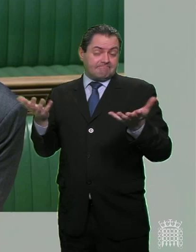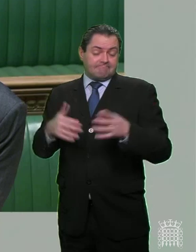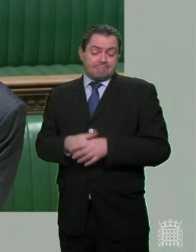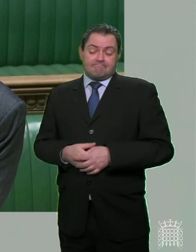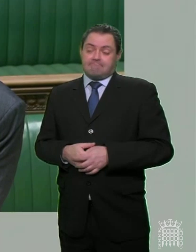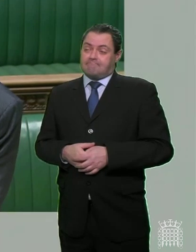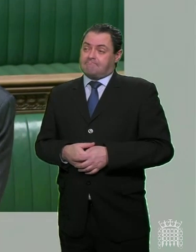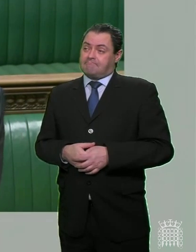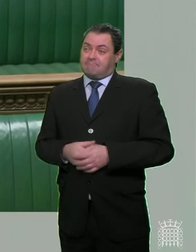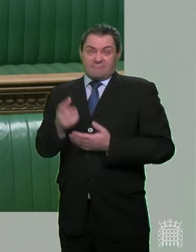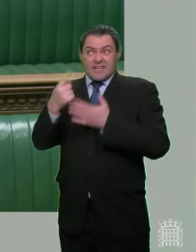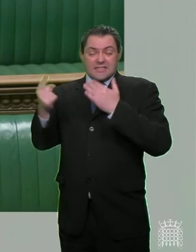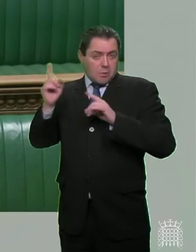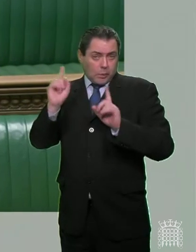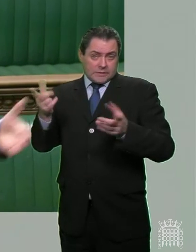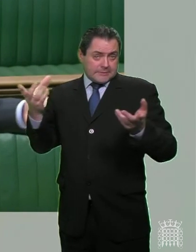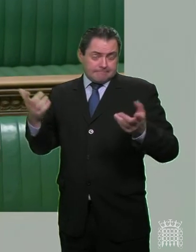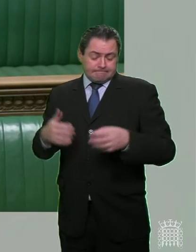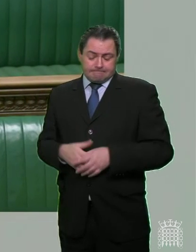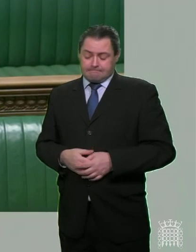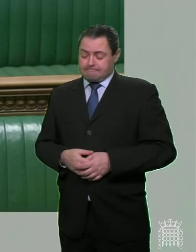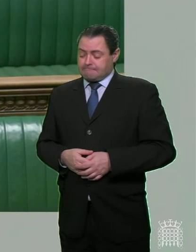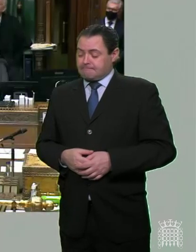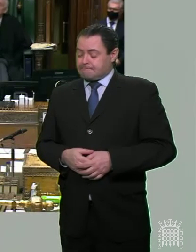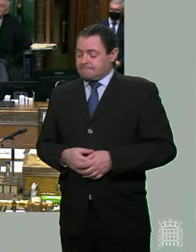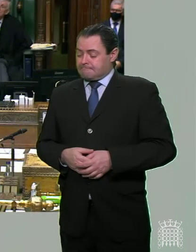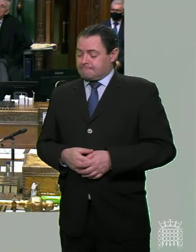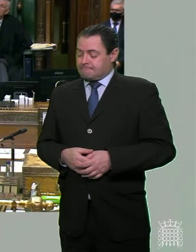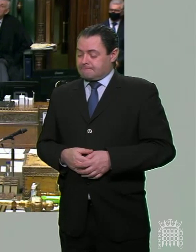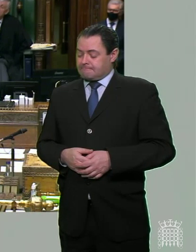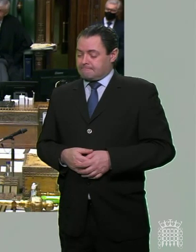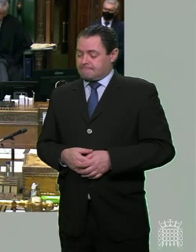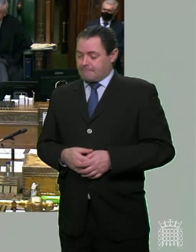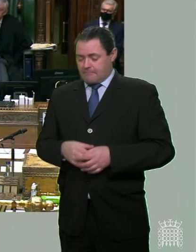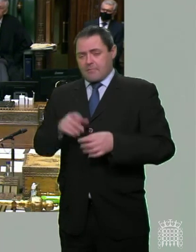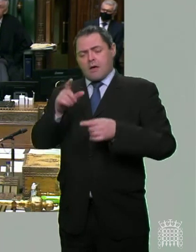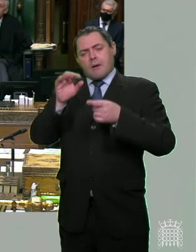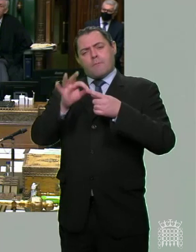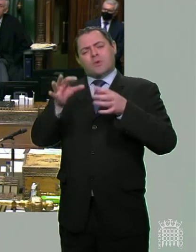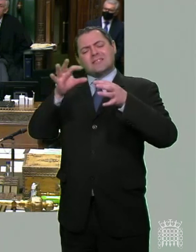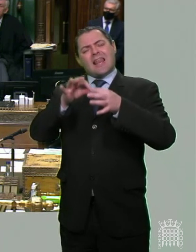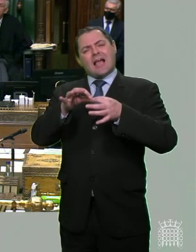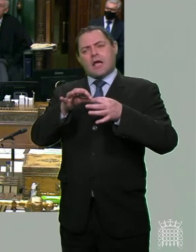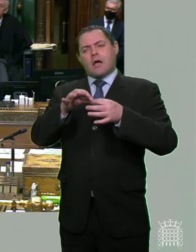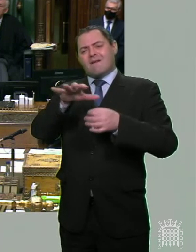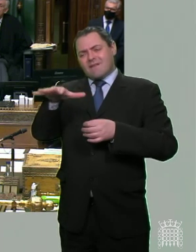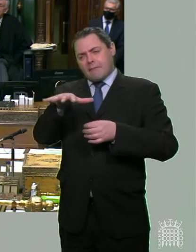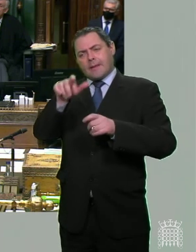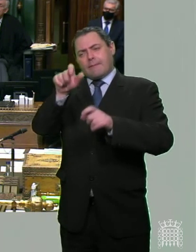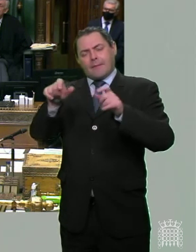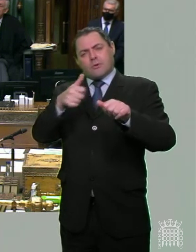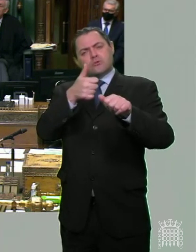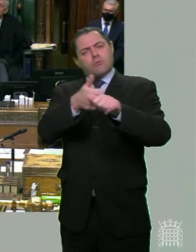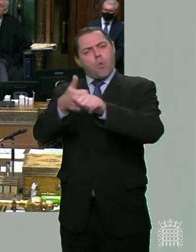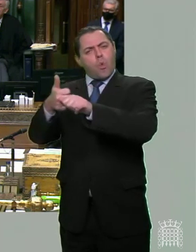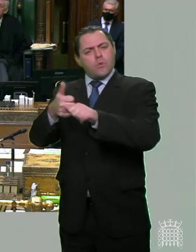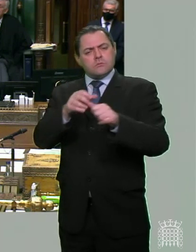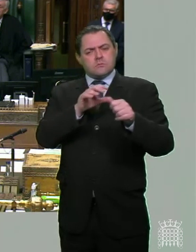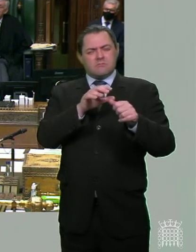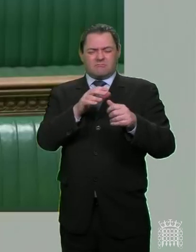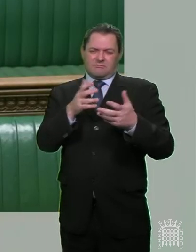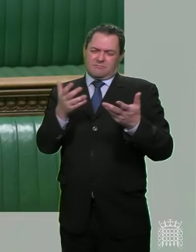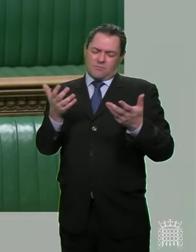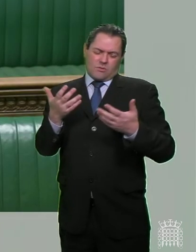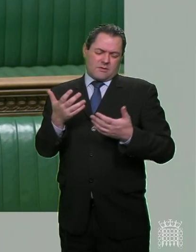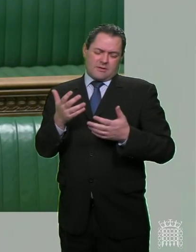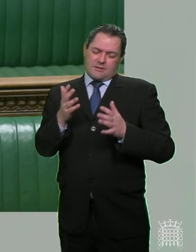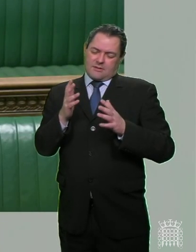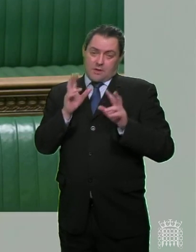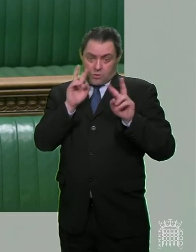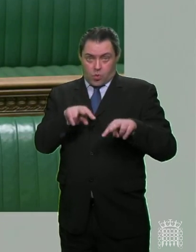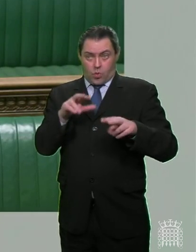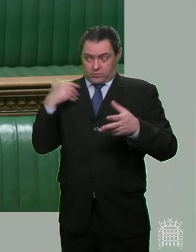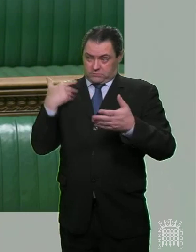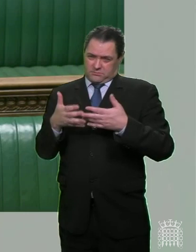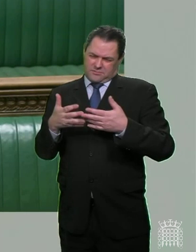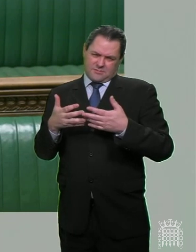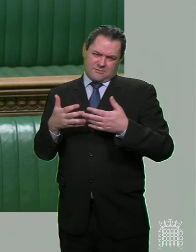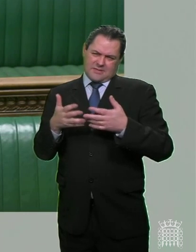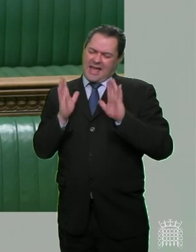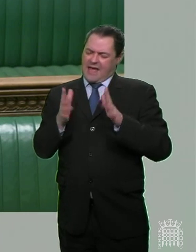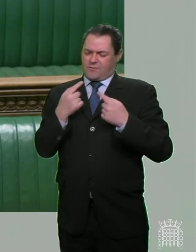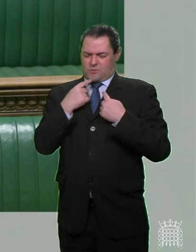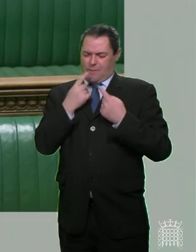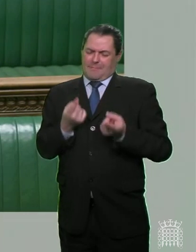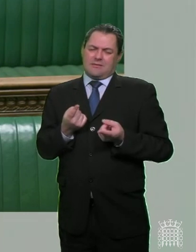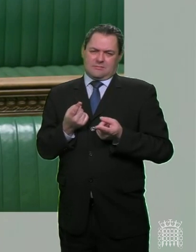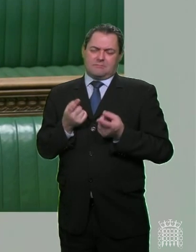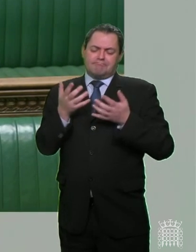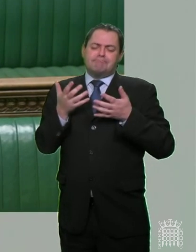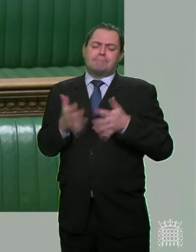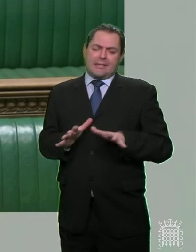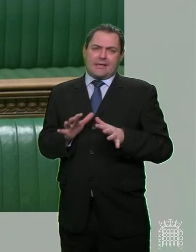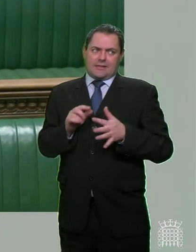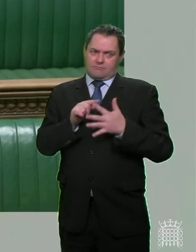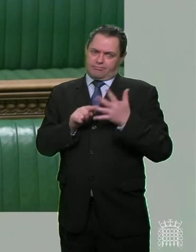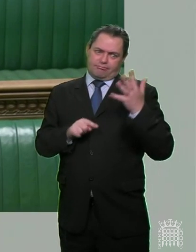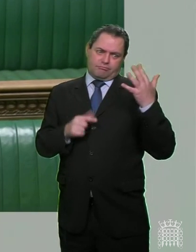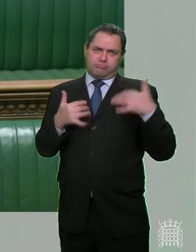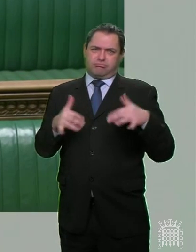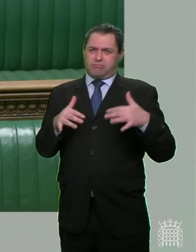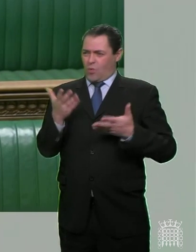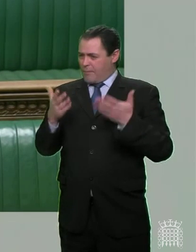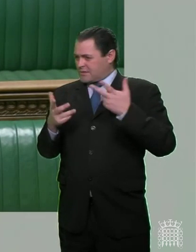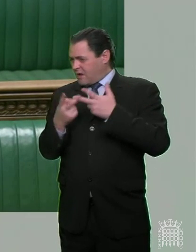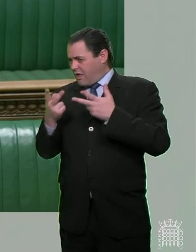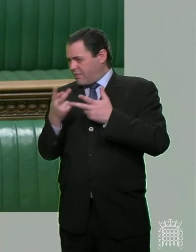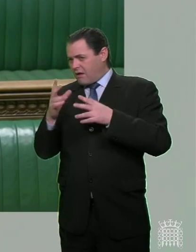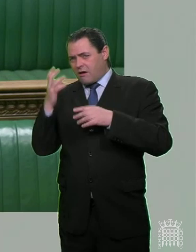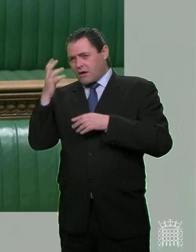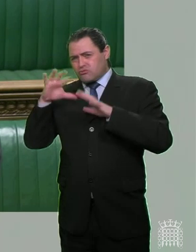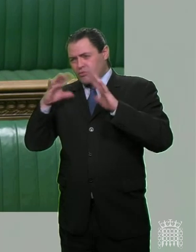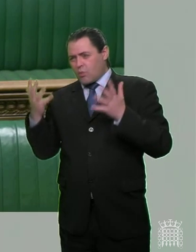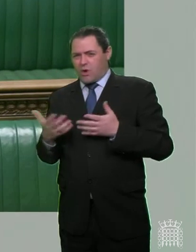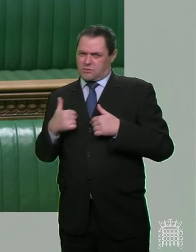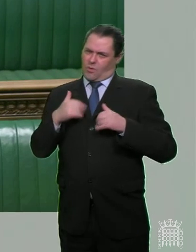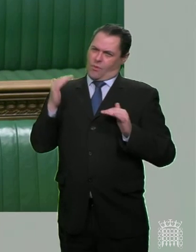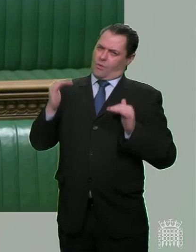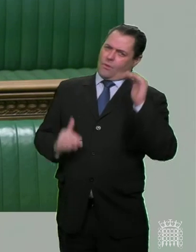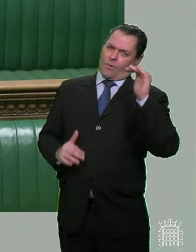On the right honourable Gentleman’s point about the support for people and families across this country, I do not think anybody could seriously deny that this Government have given absolutely unprecedented—and unequalled, by global standards—support throughout the pandemic.